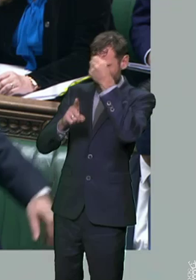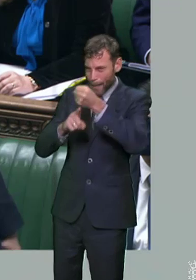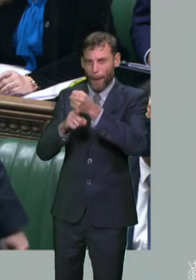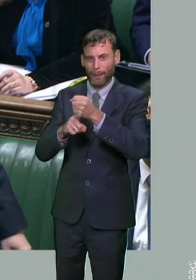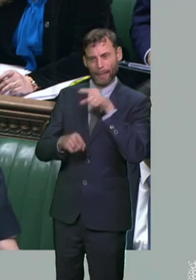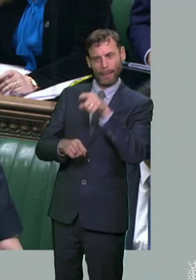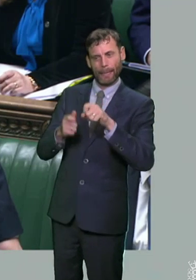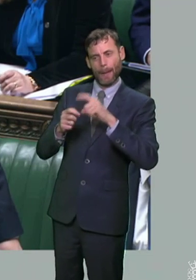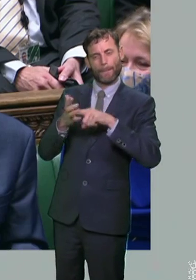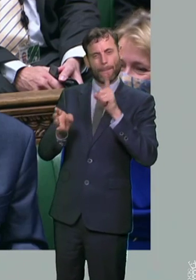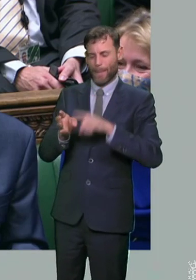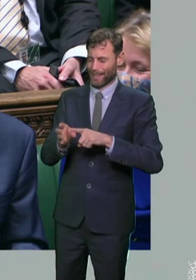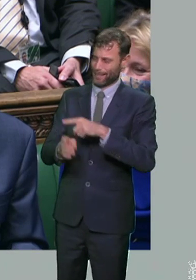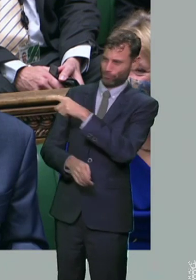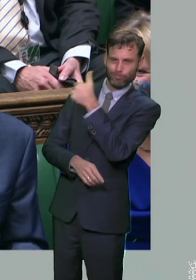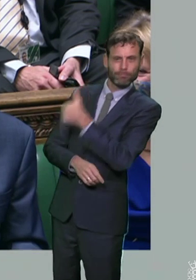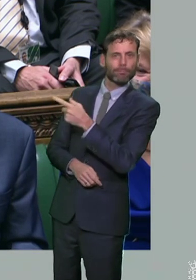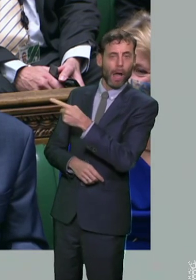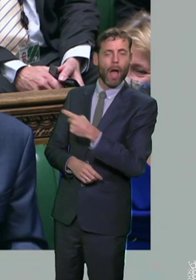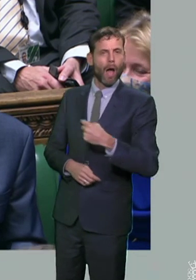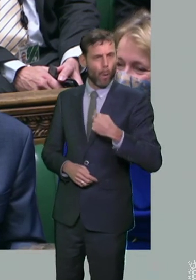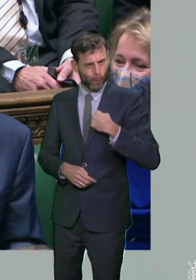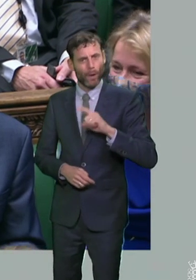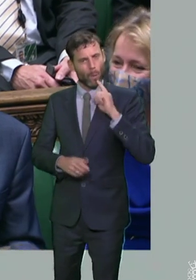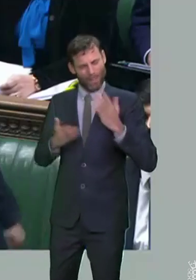in Old Bexley and Sidcup.